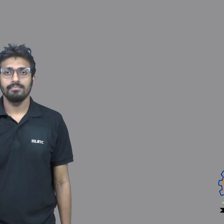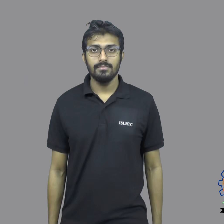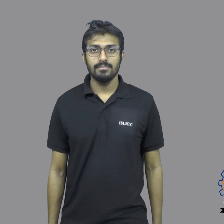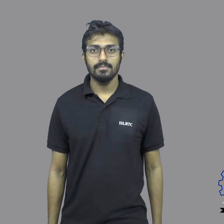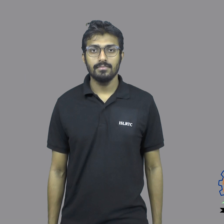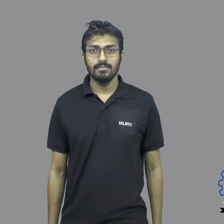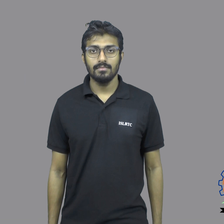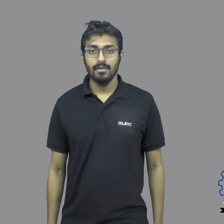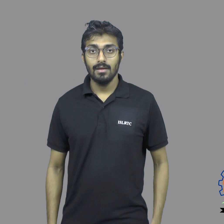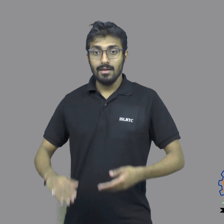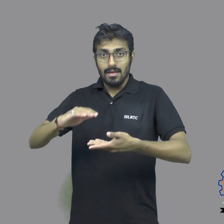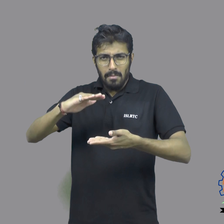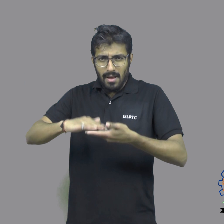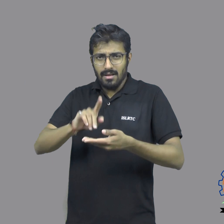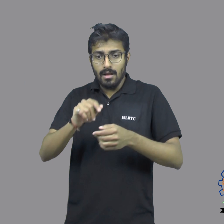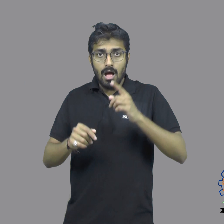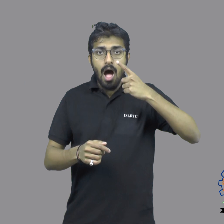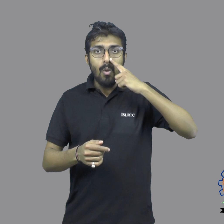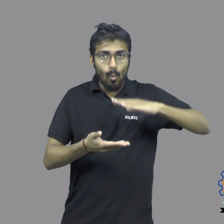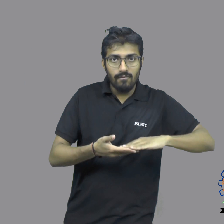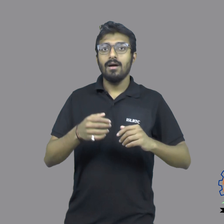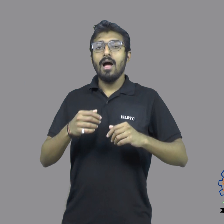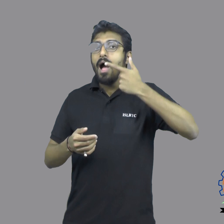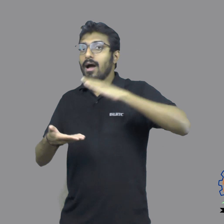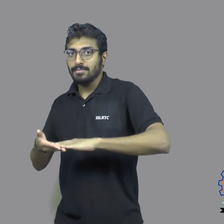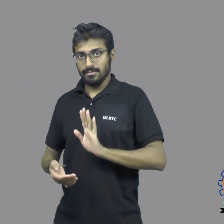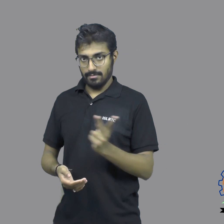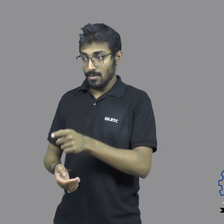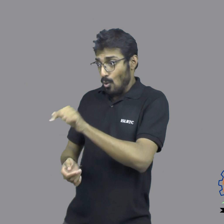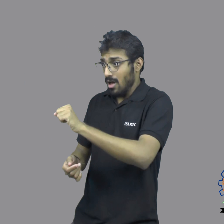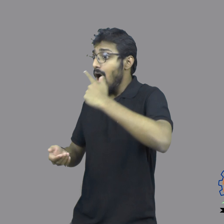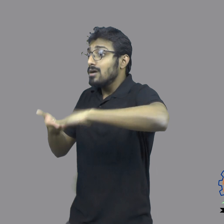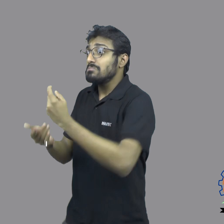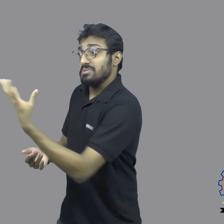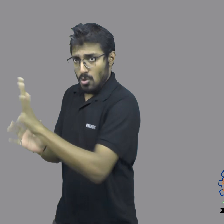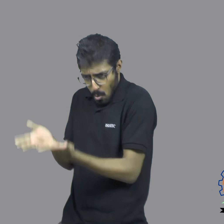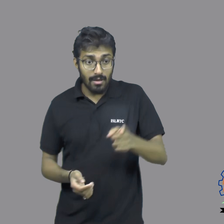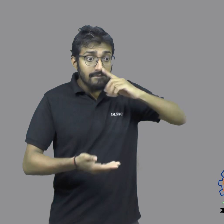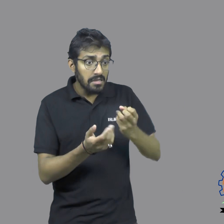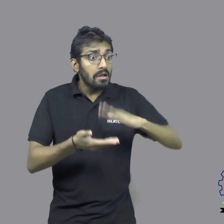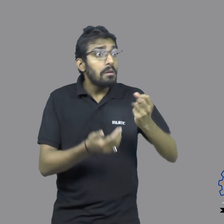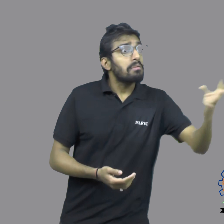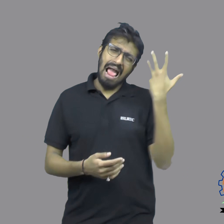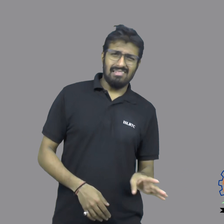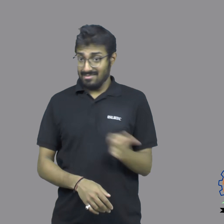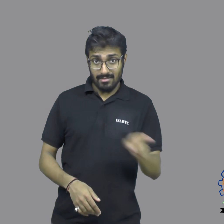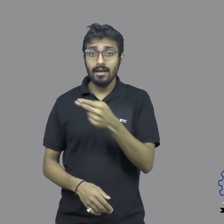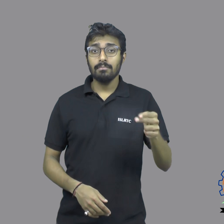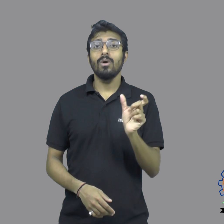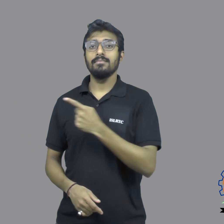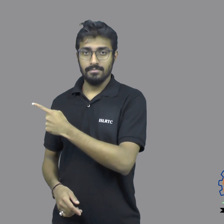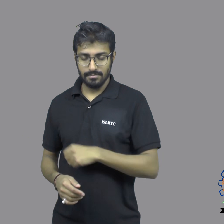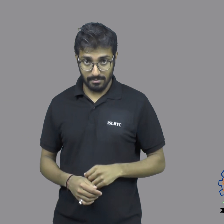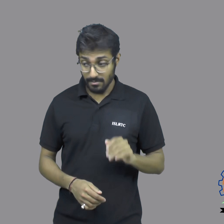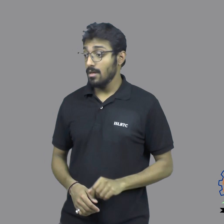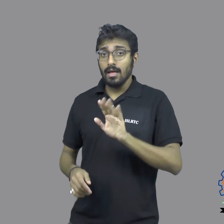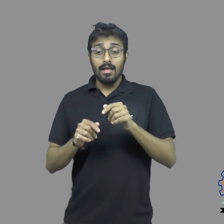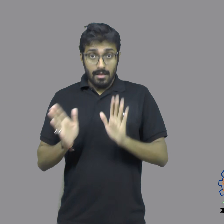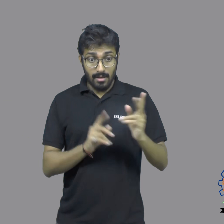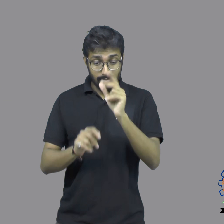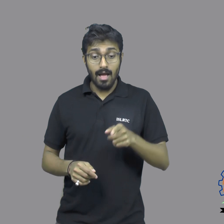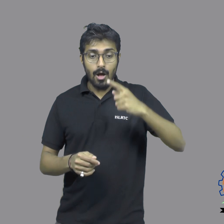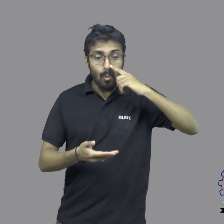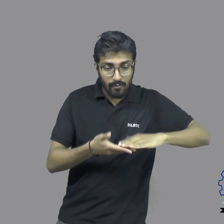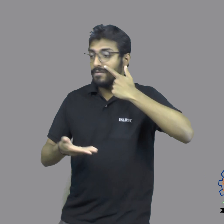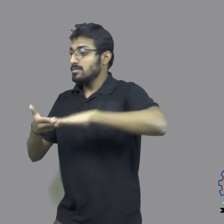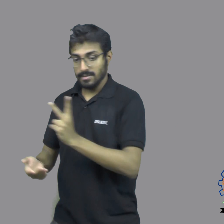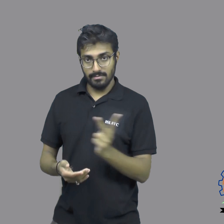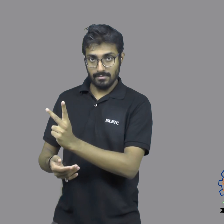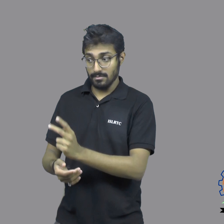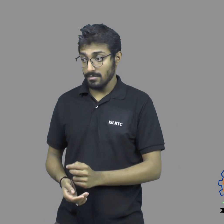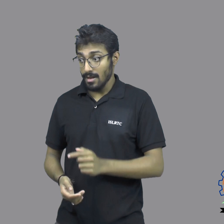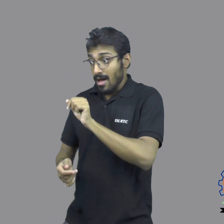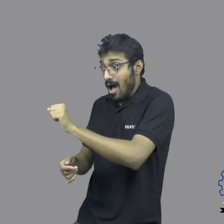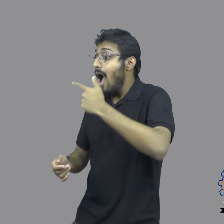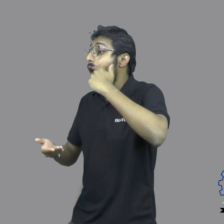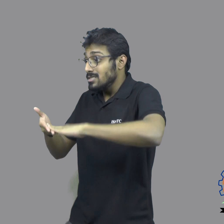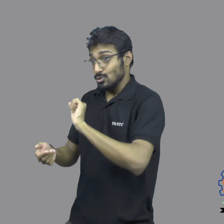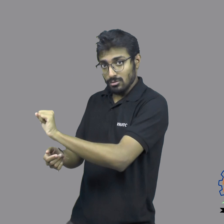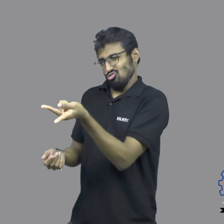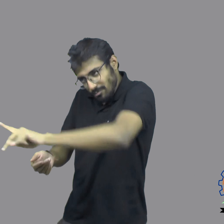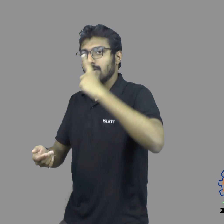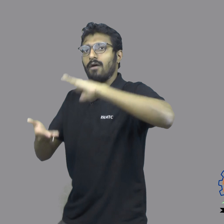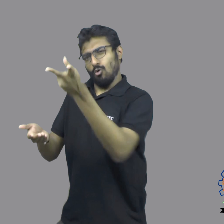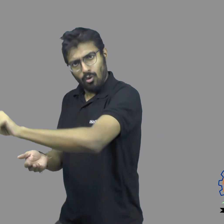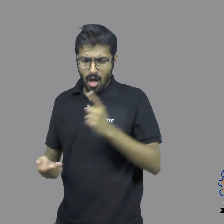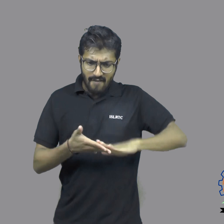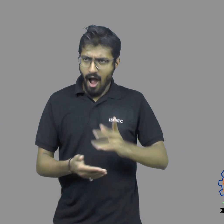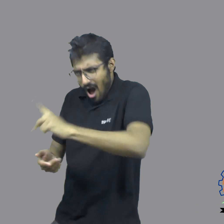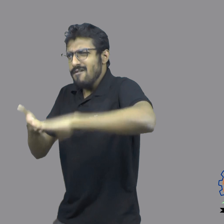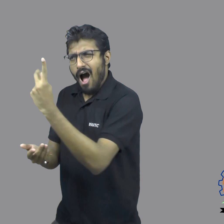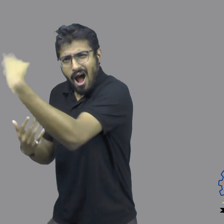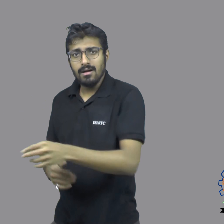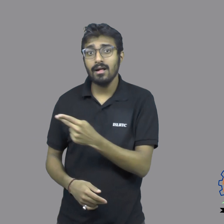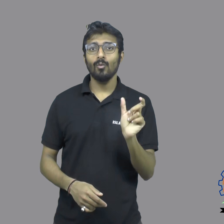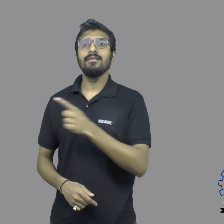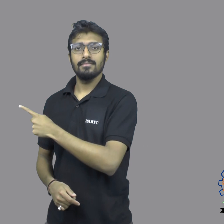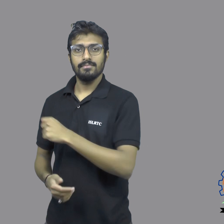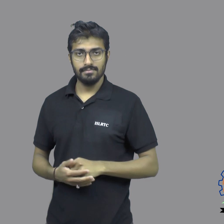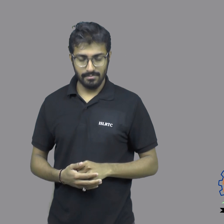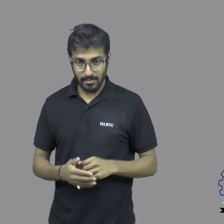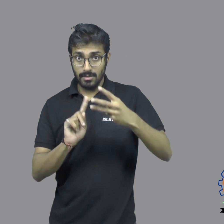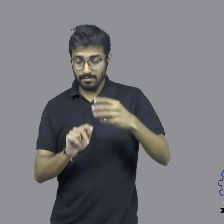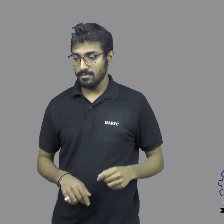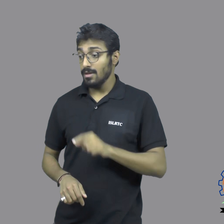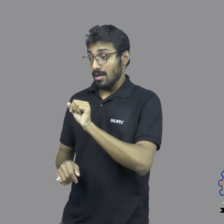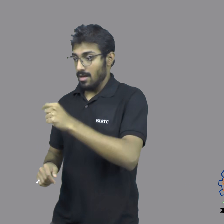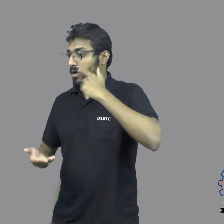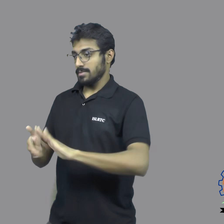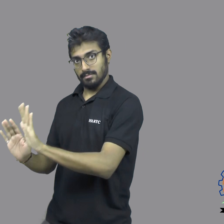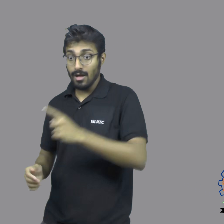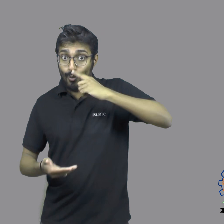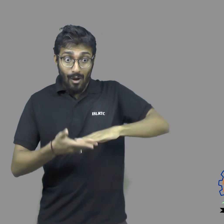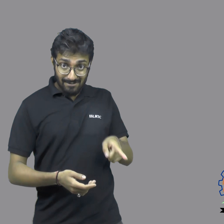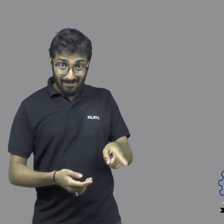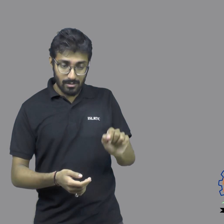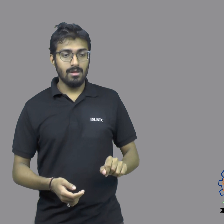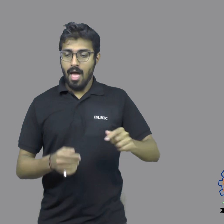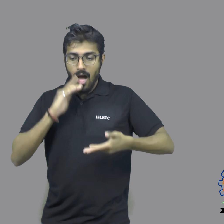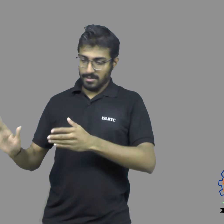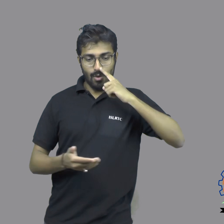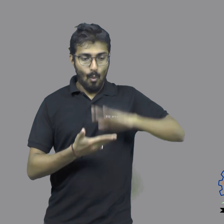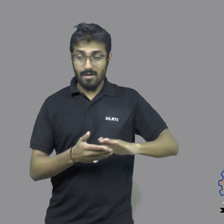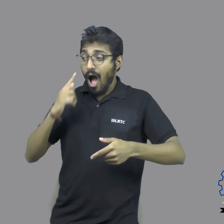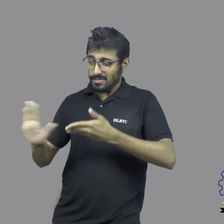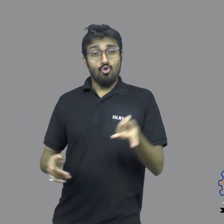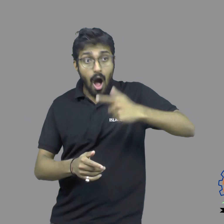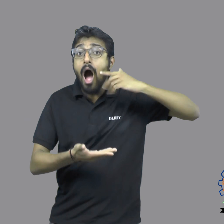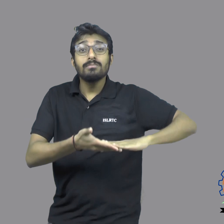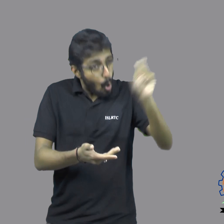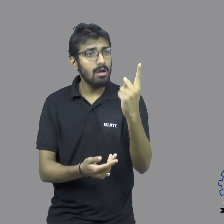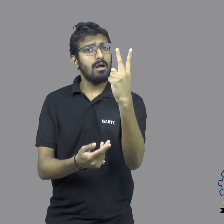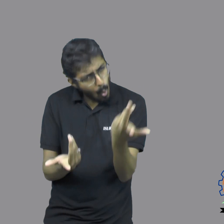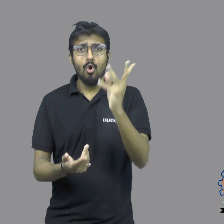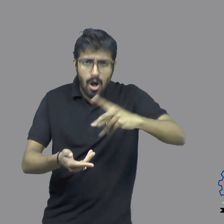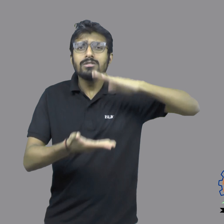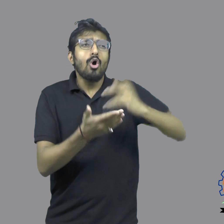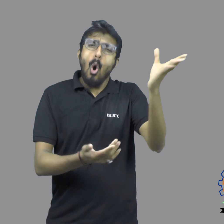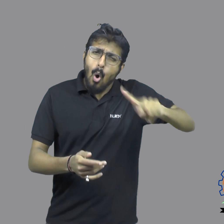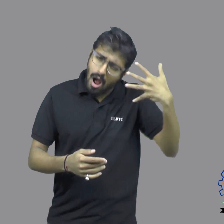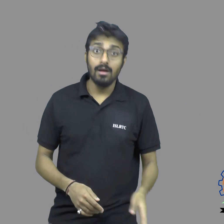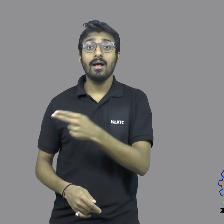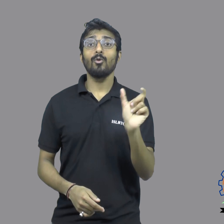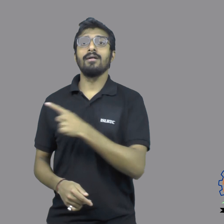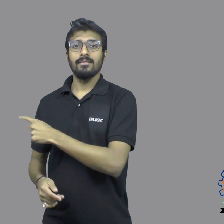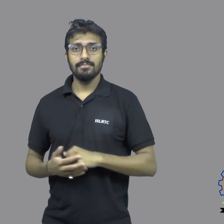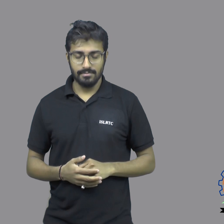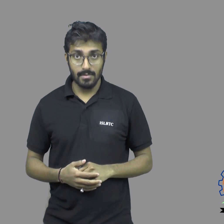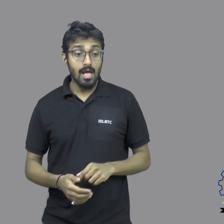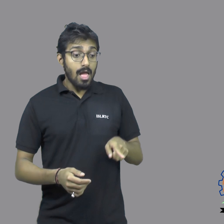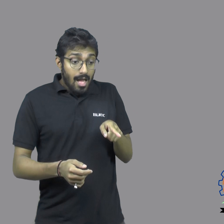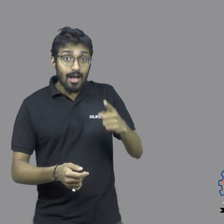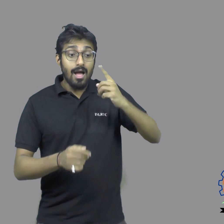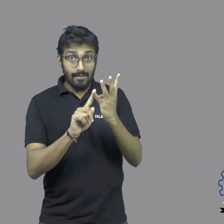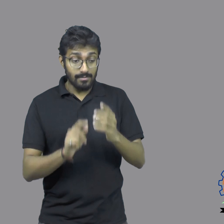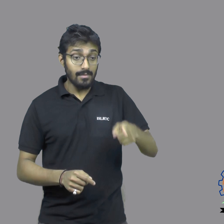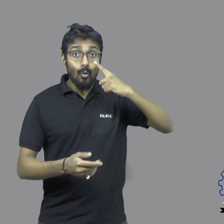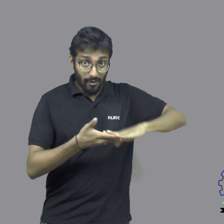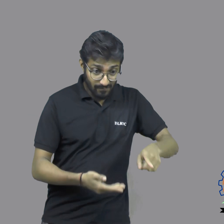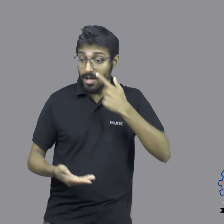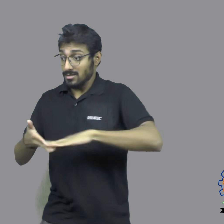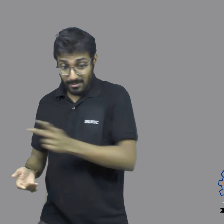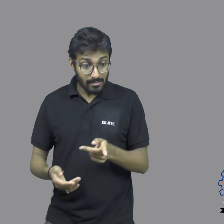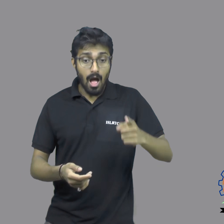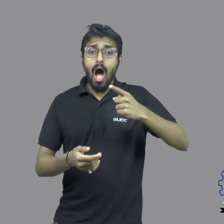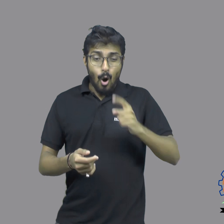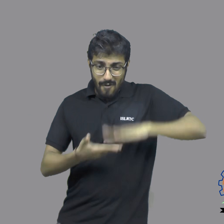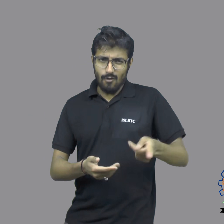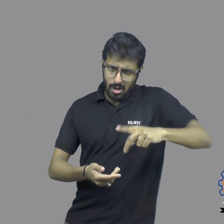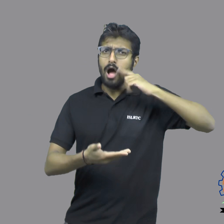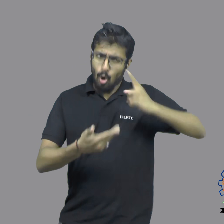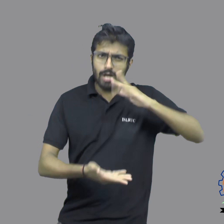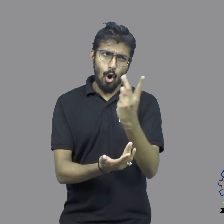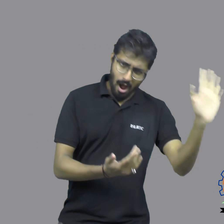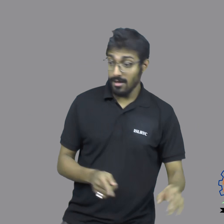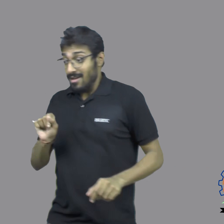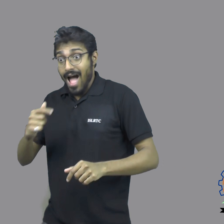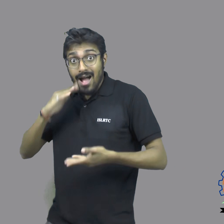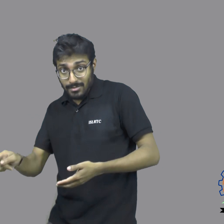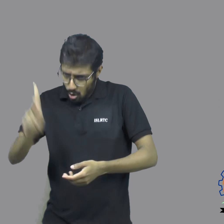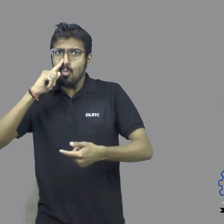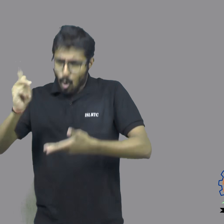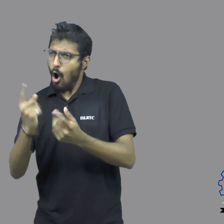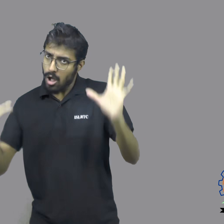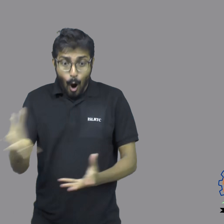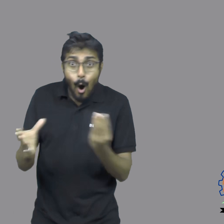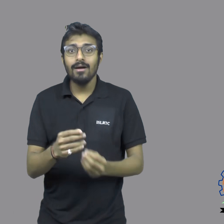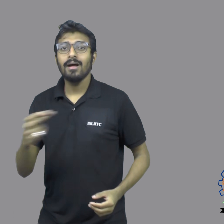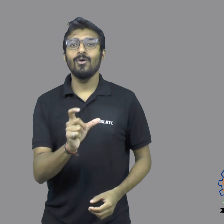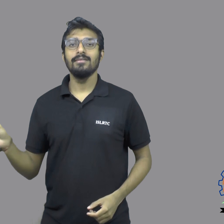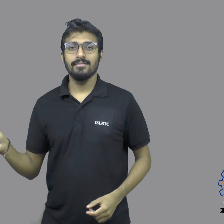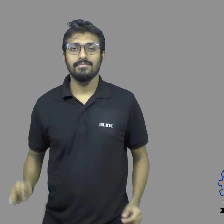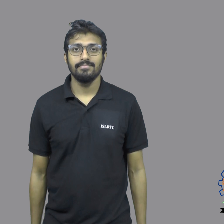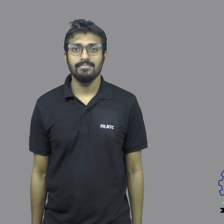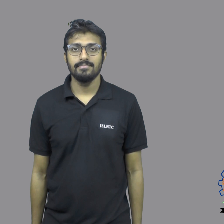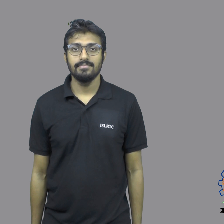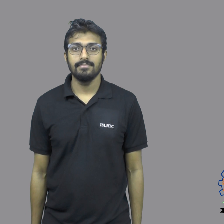Polygamy Polyandry Polygyny Group Marriage